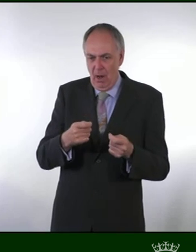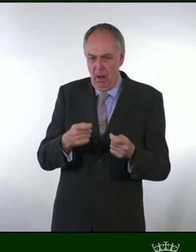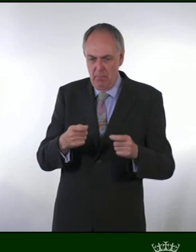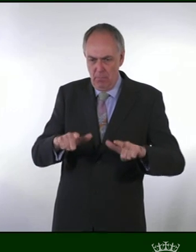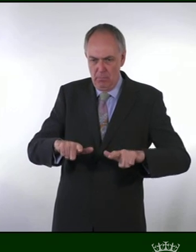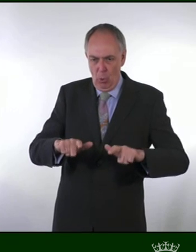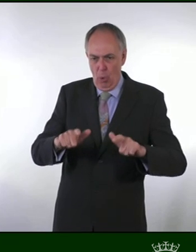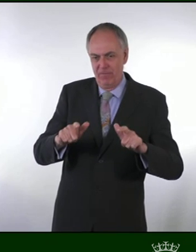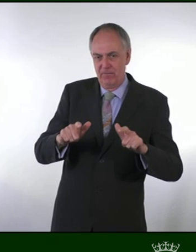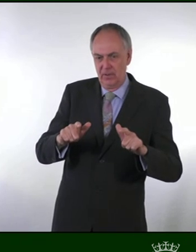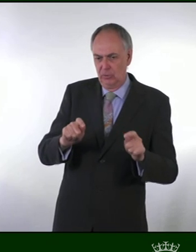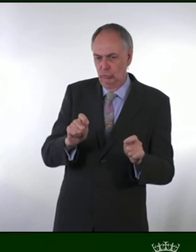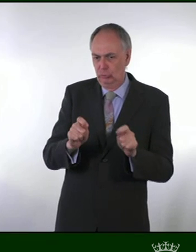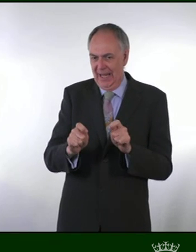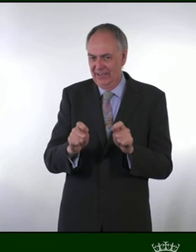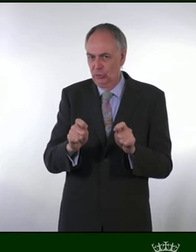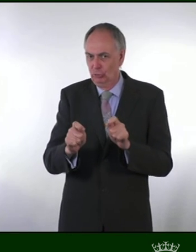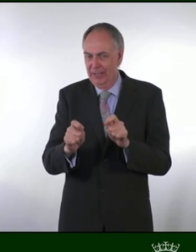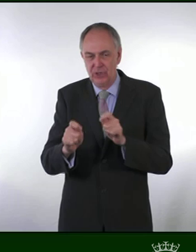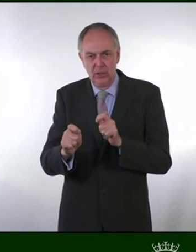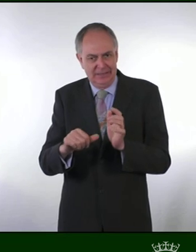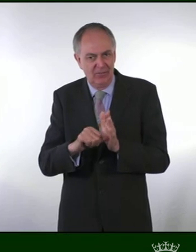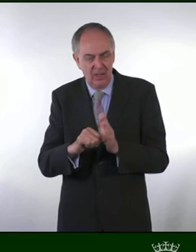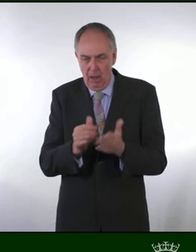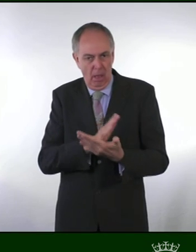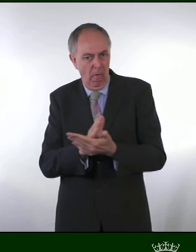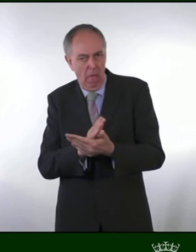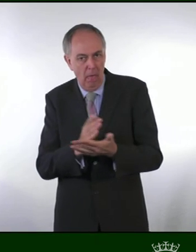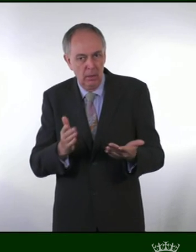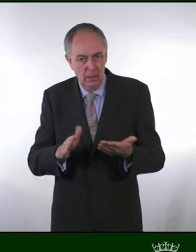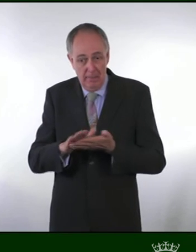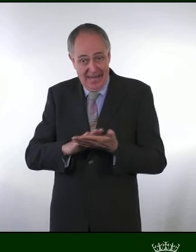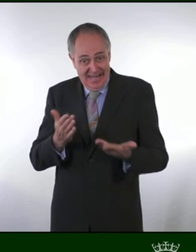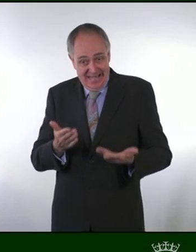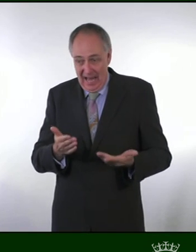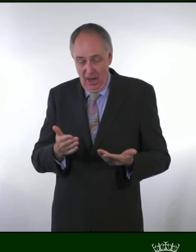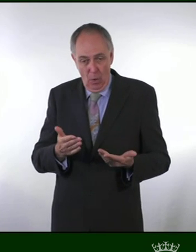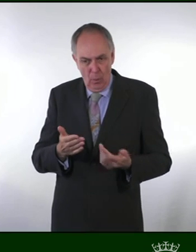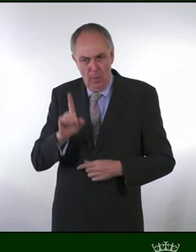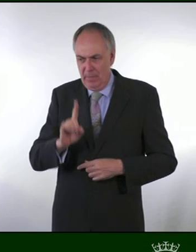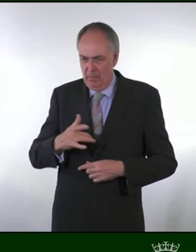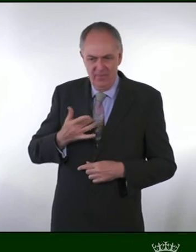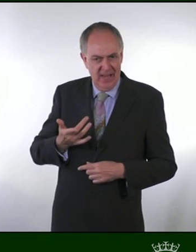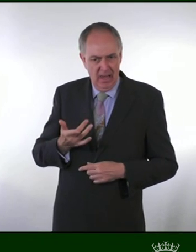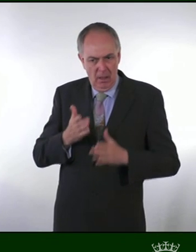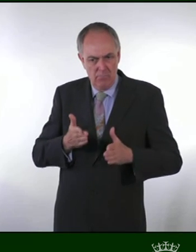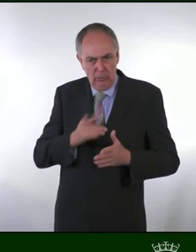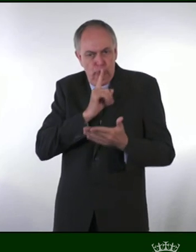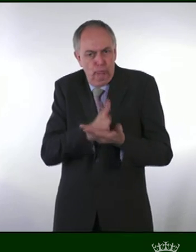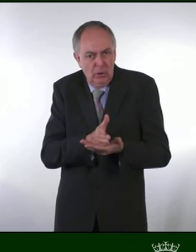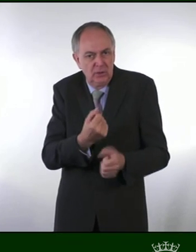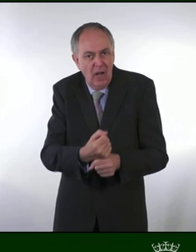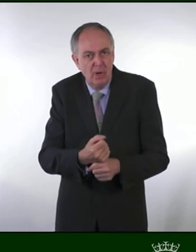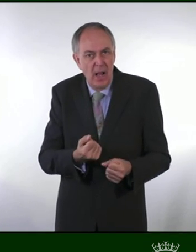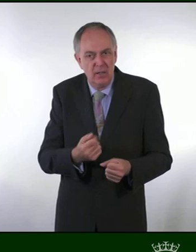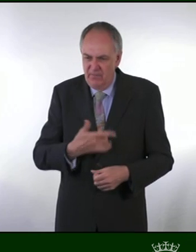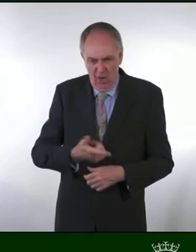This is the week, of all weeks, when public trust and confidence in the Government needed to be at its highest.